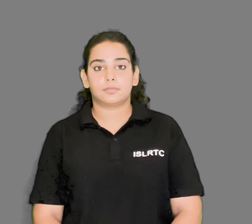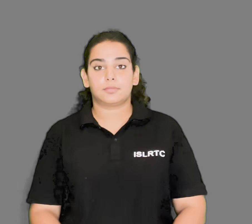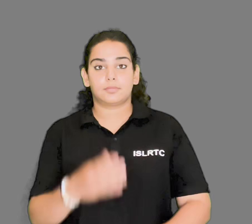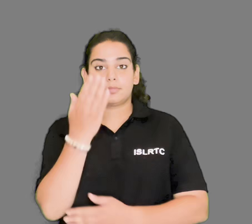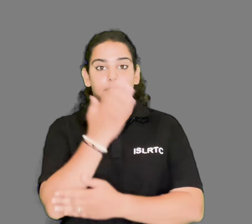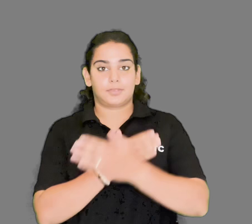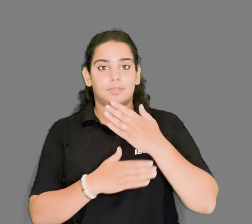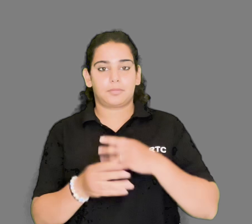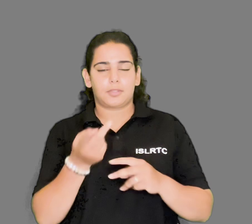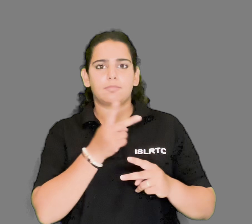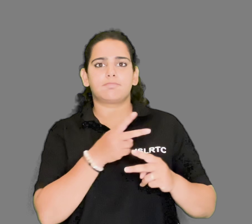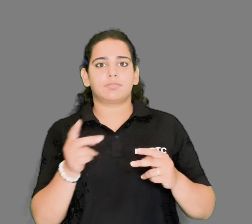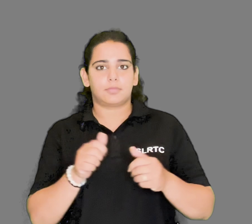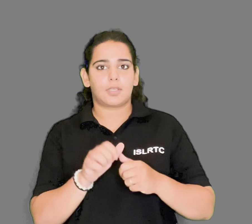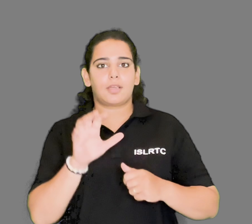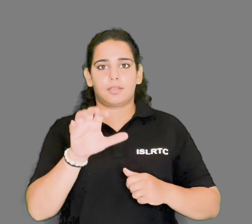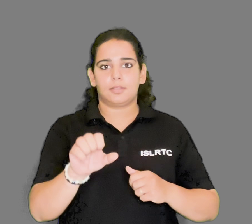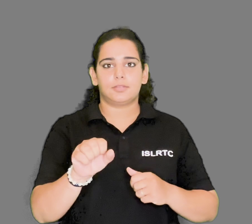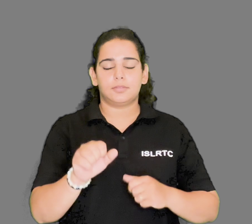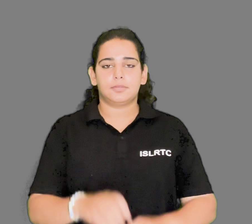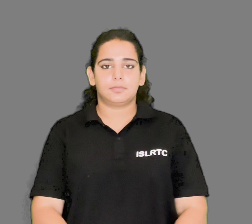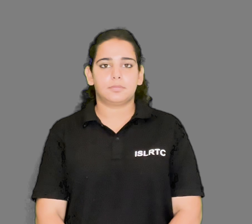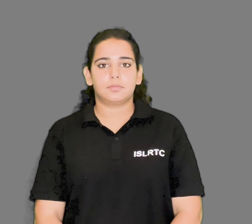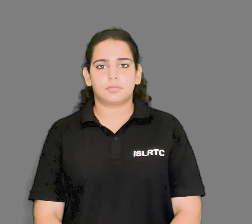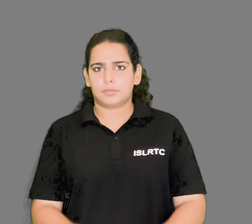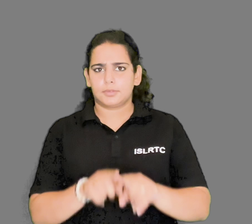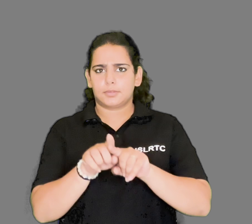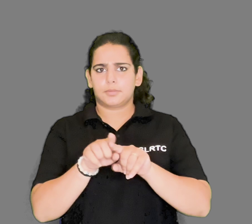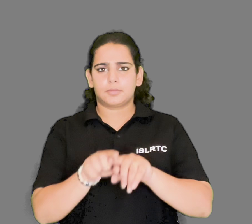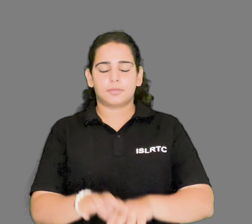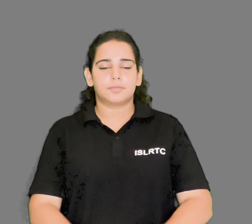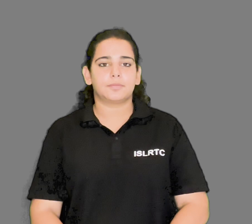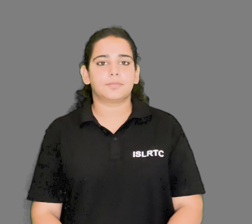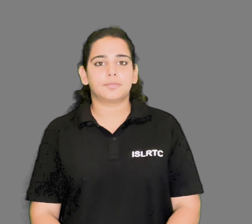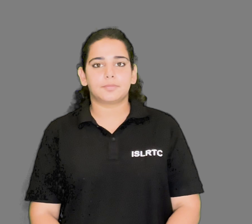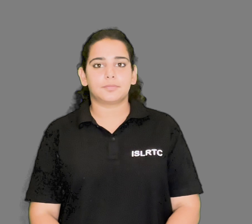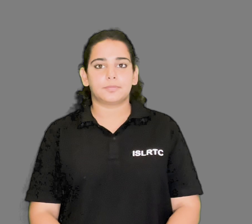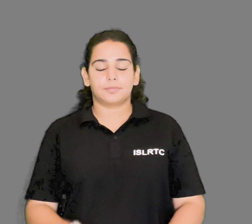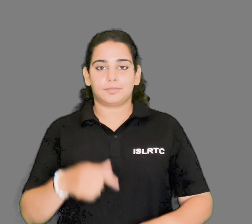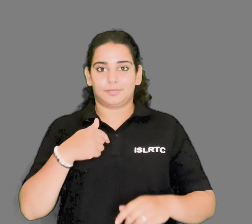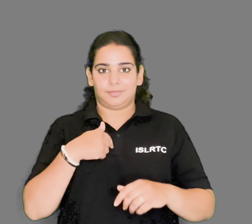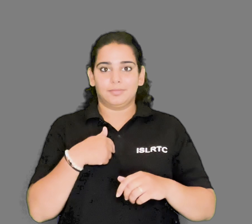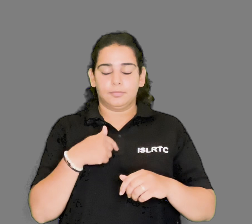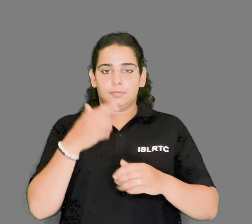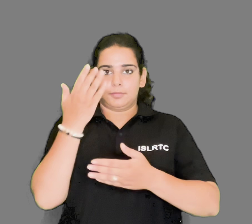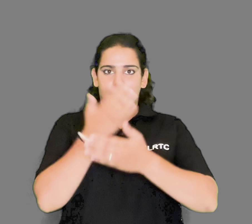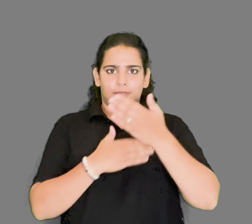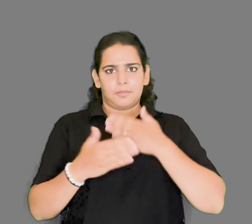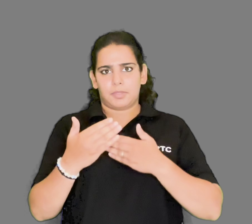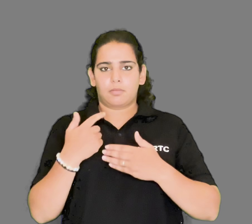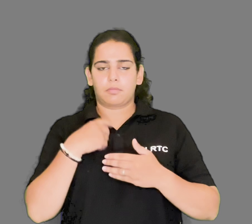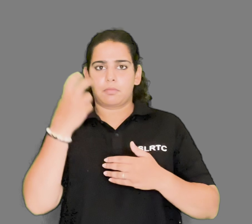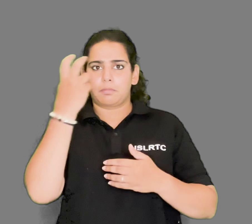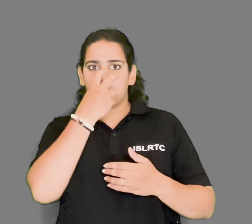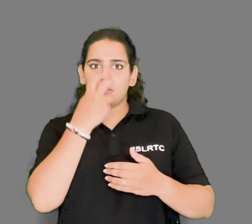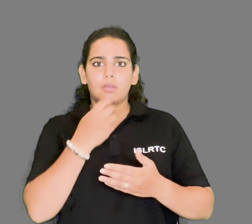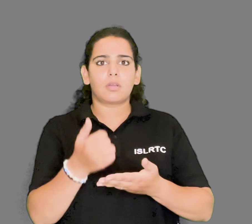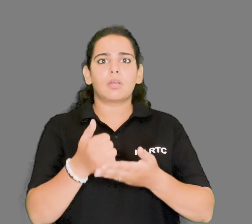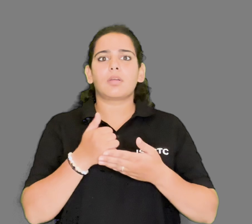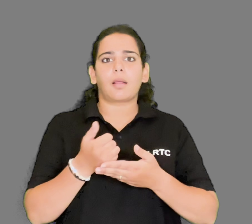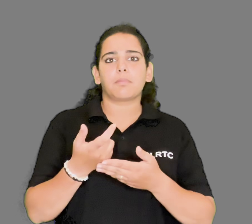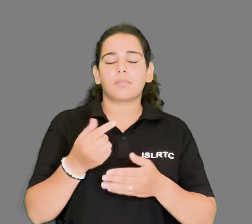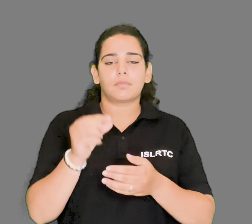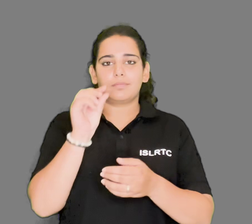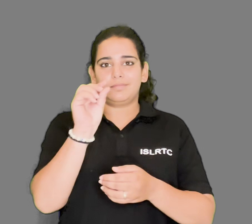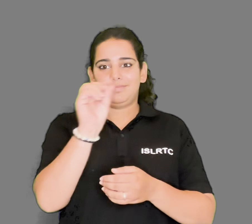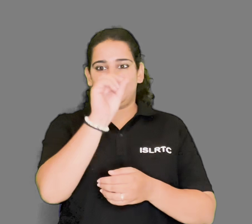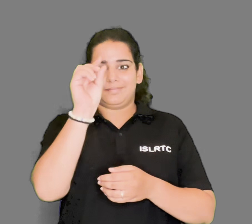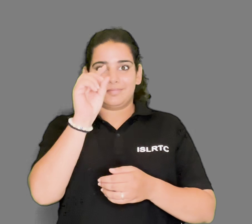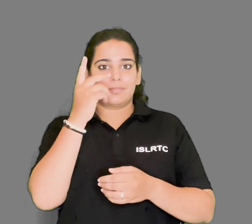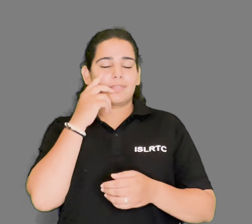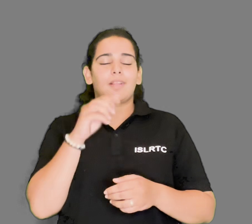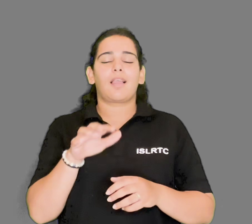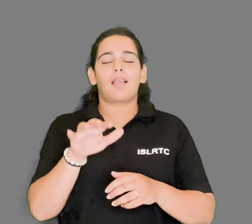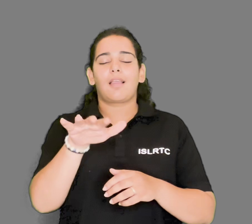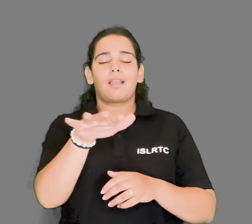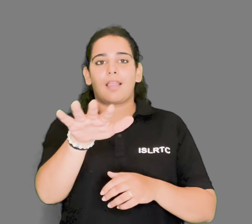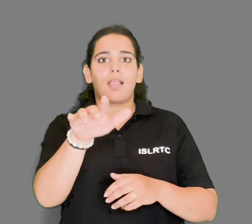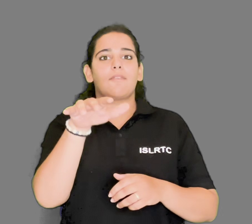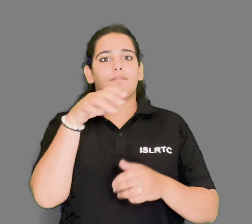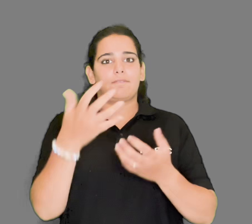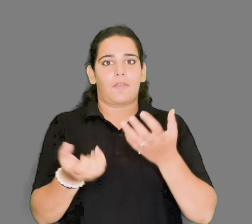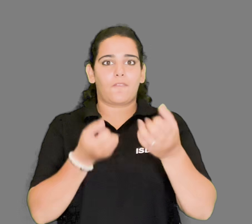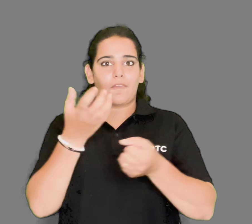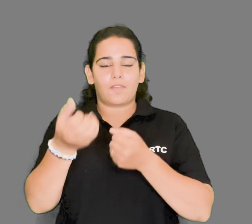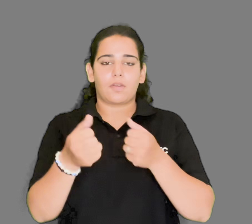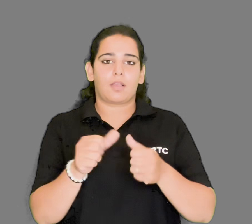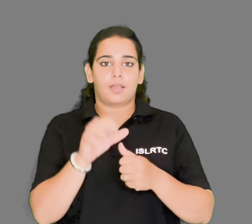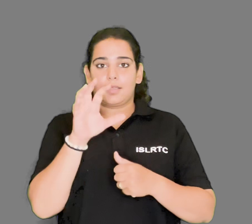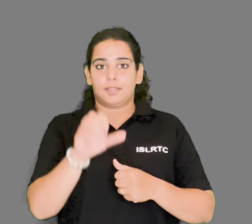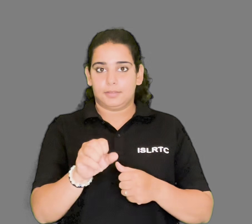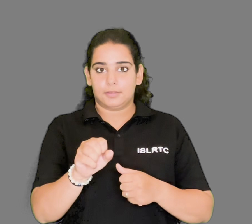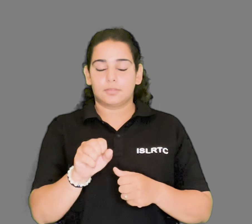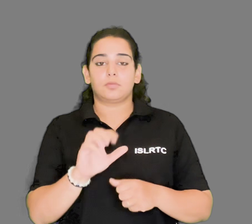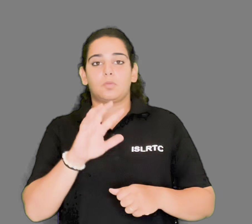Accessibility Toolkit A collection of tools, resources, and guidelines designed to help organizations and individuals implement accessibility best practices